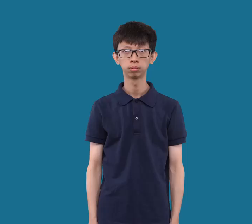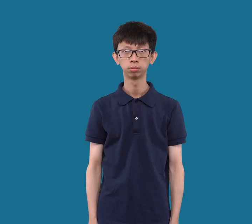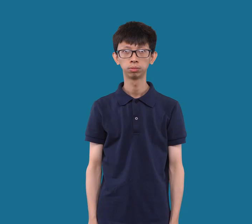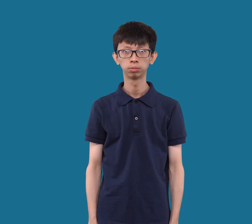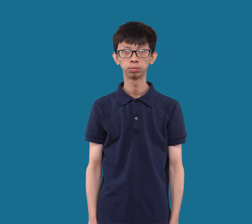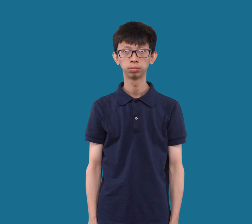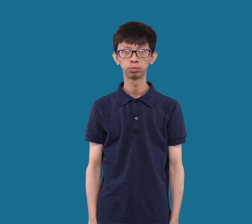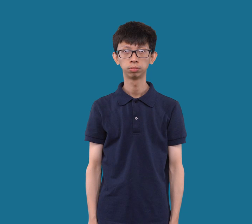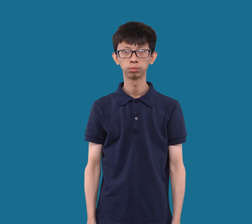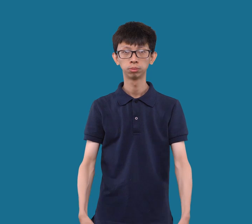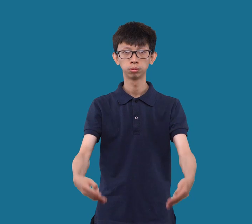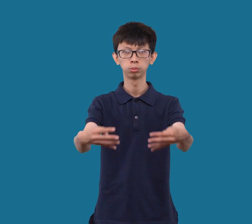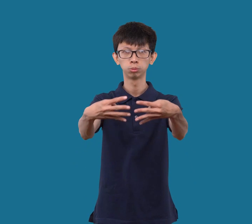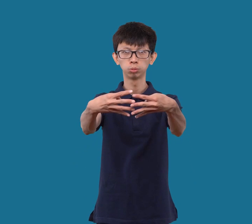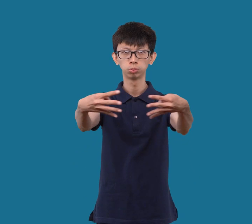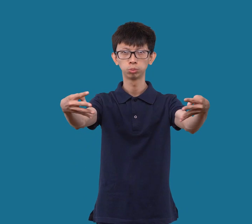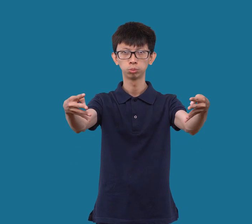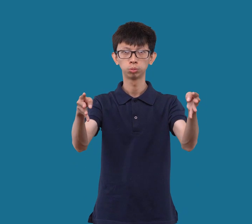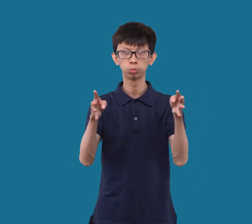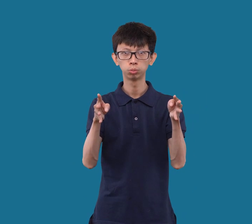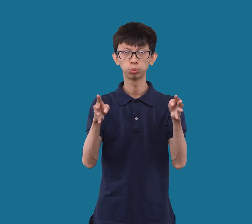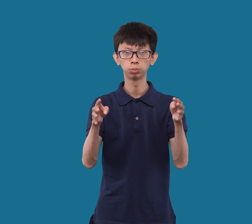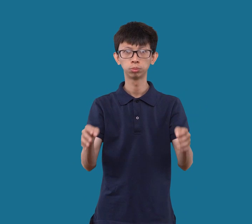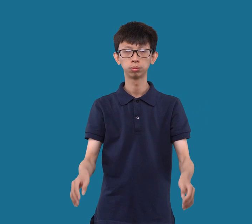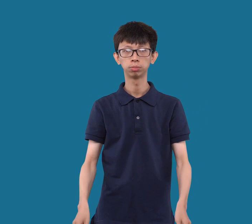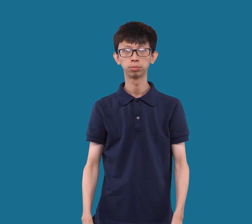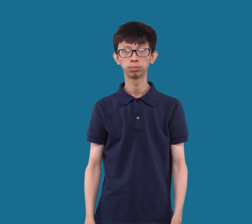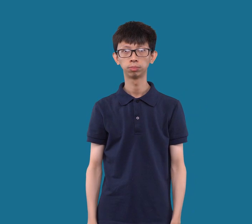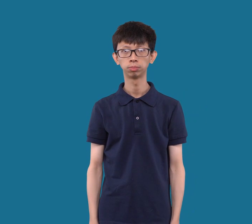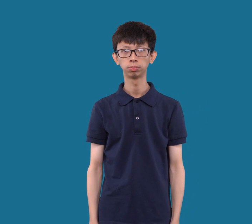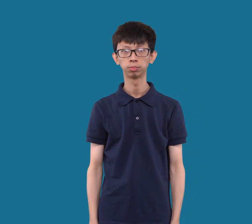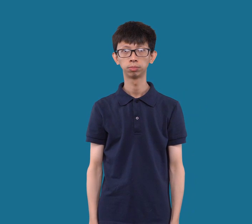chuồng